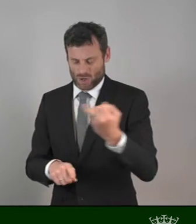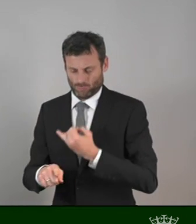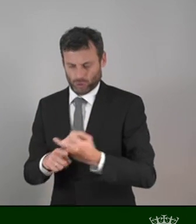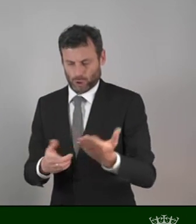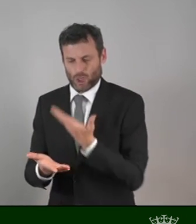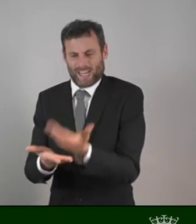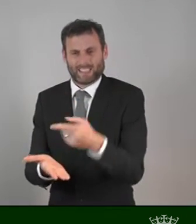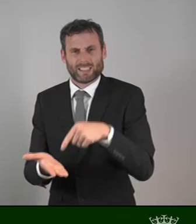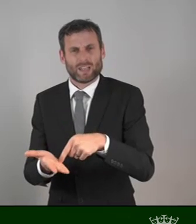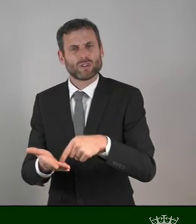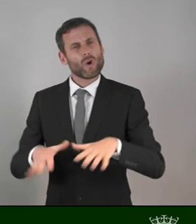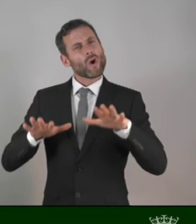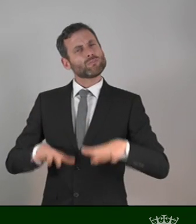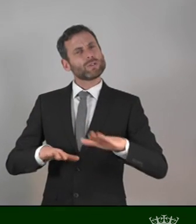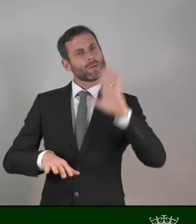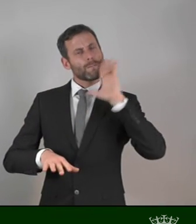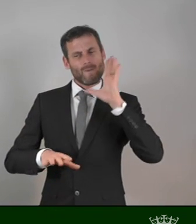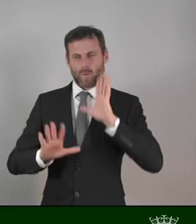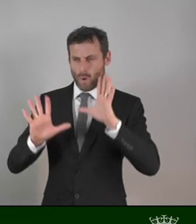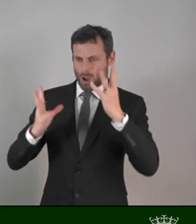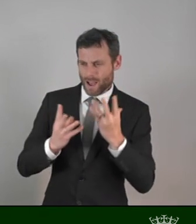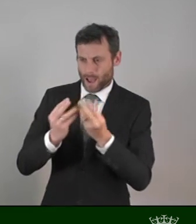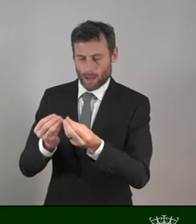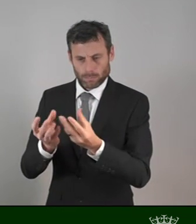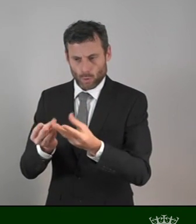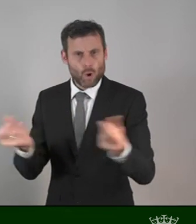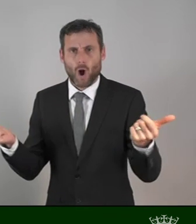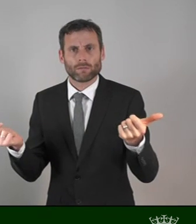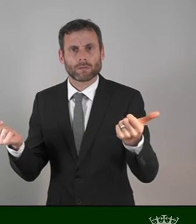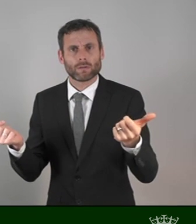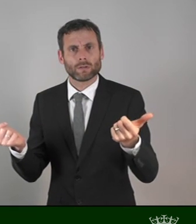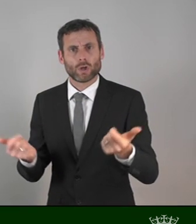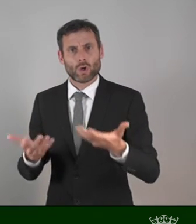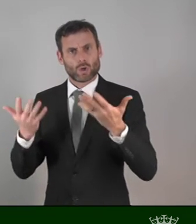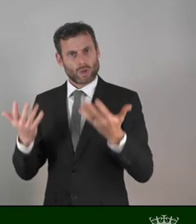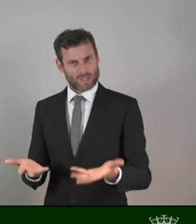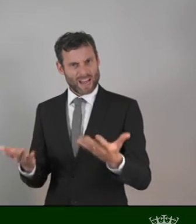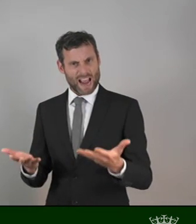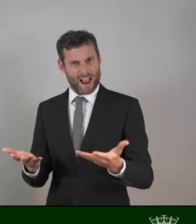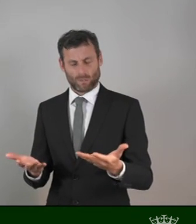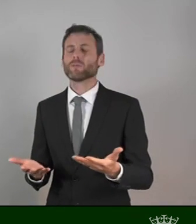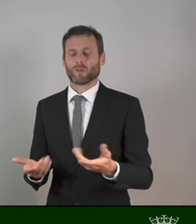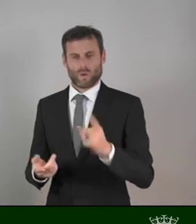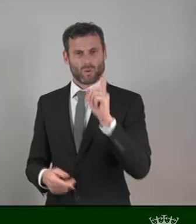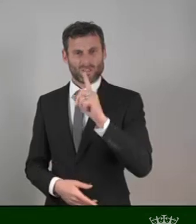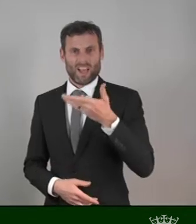Will the Prime Minister now devolve powers over immigration to Holyrood, to allow Scotland to be that beacon of hope?